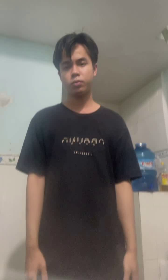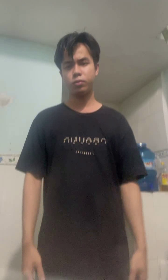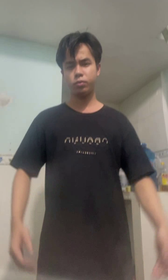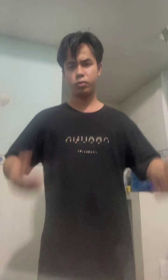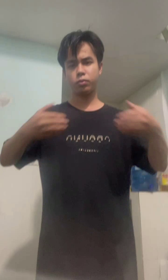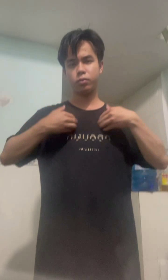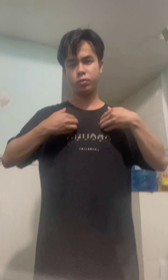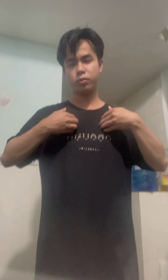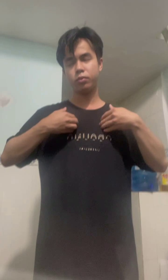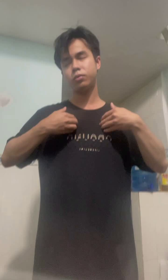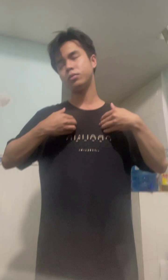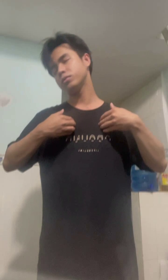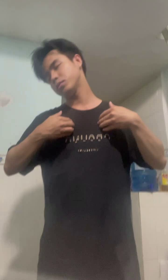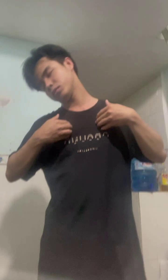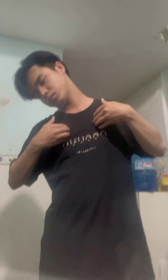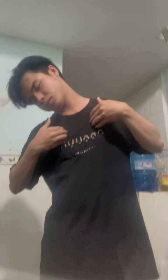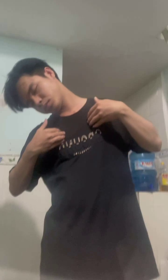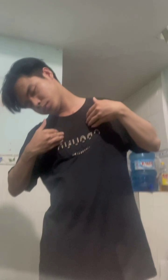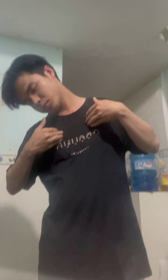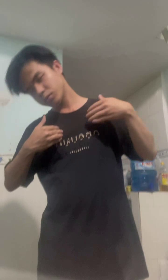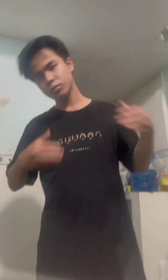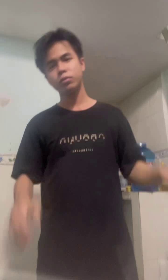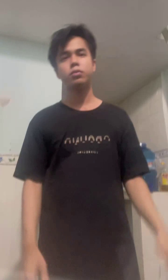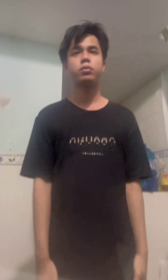met moi